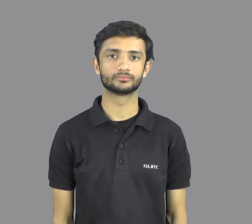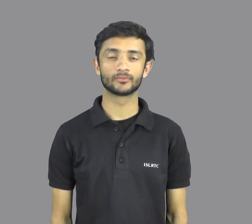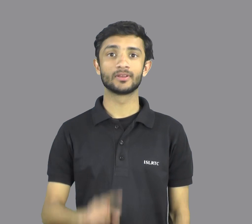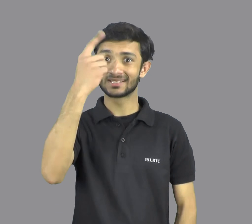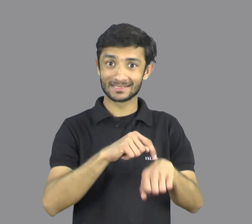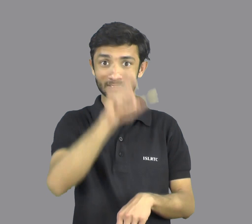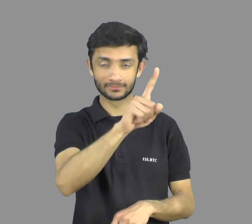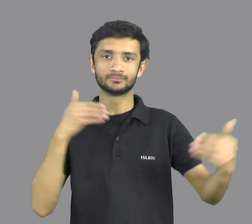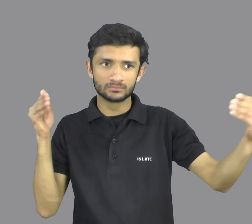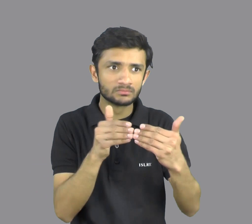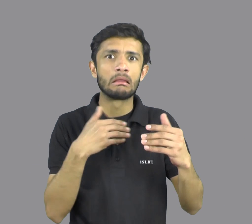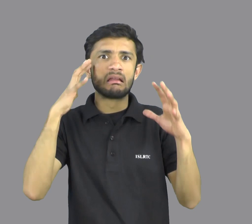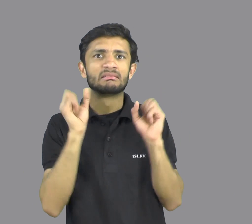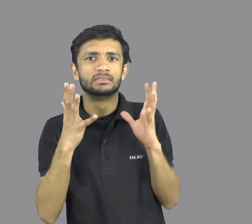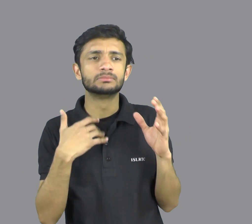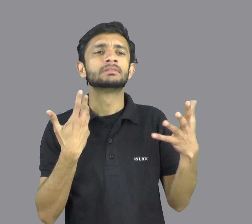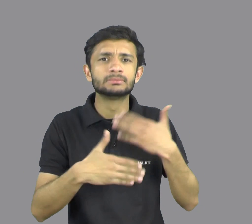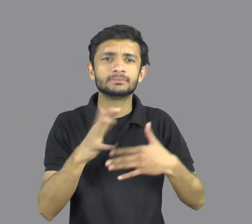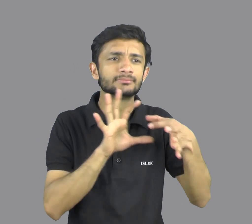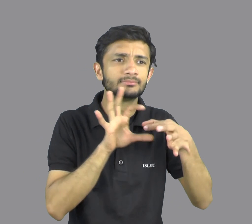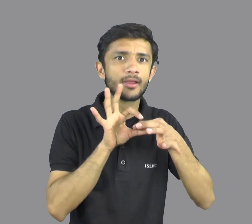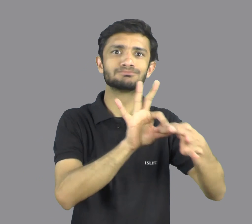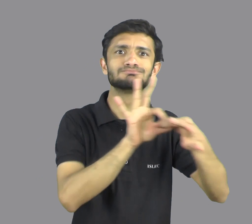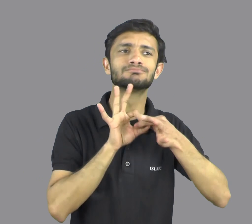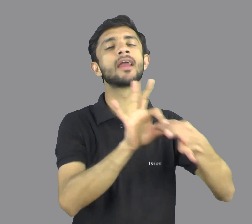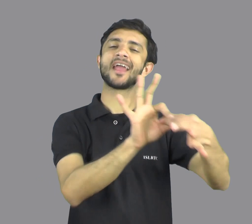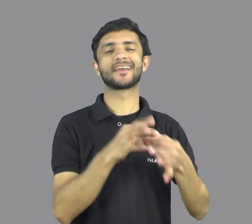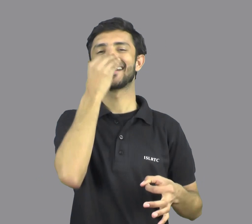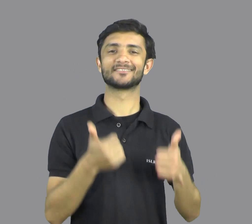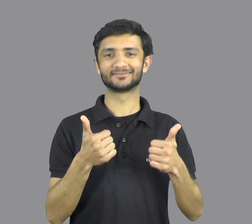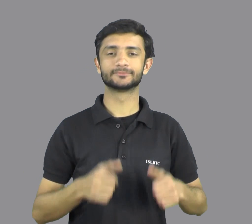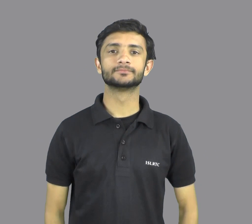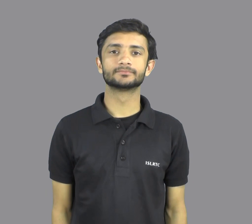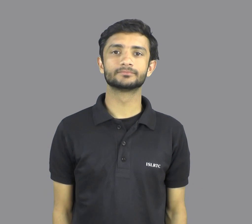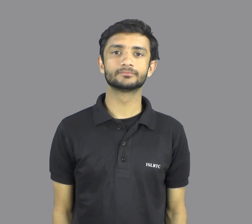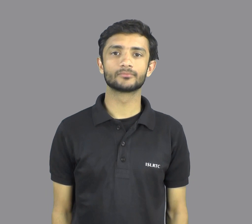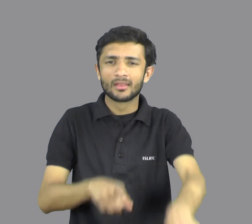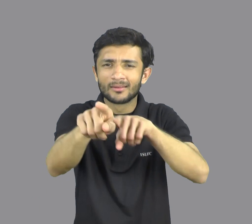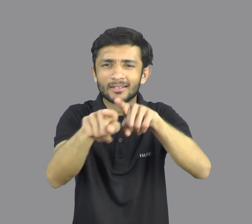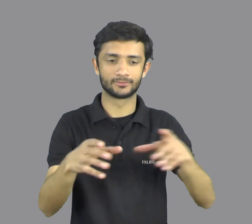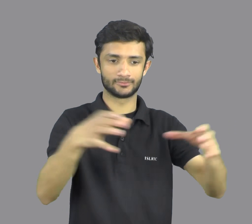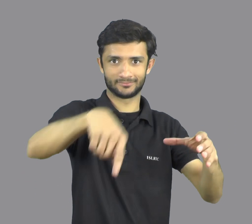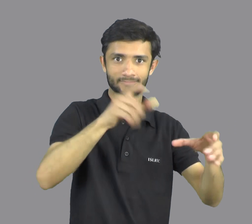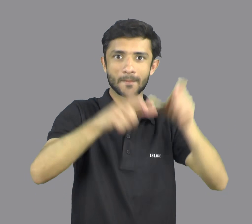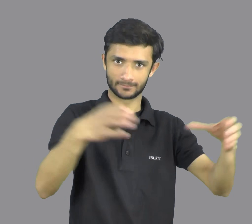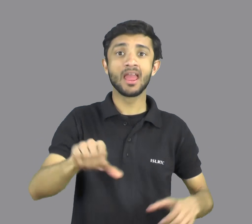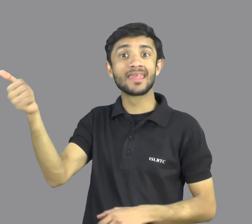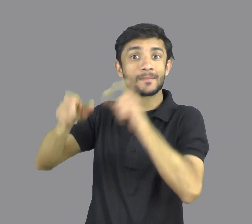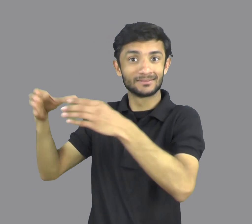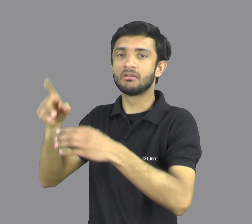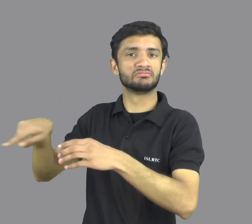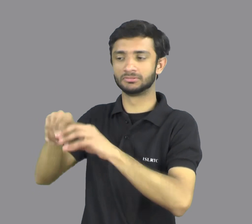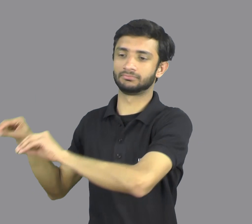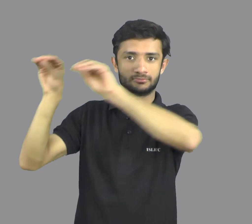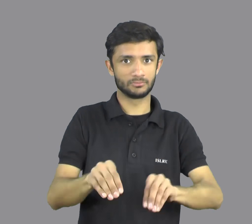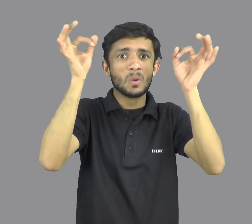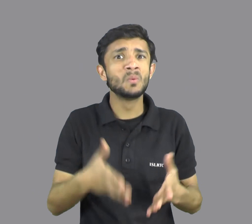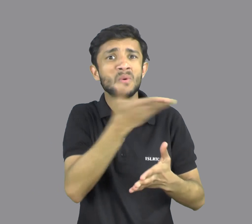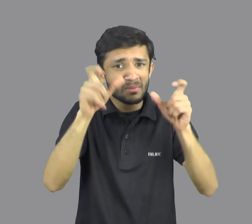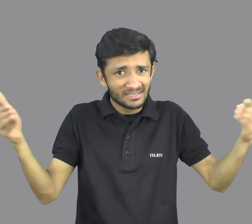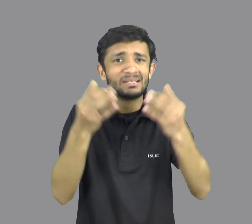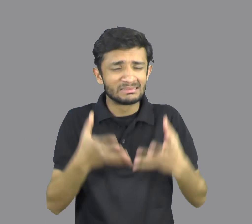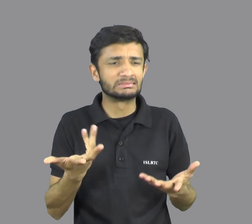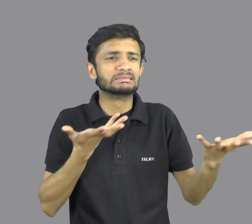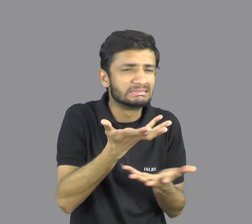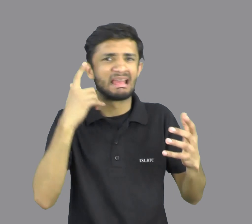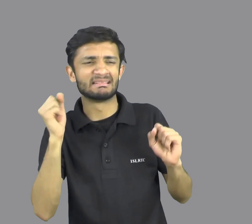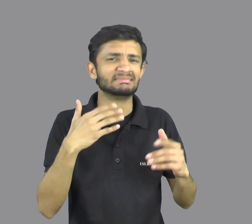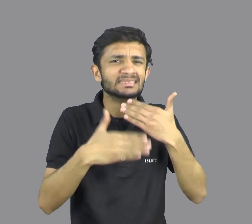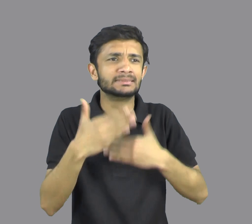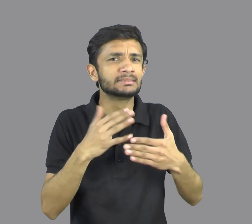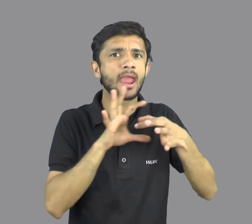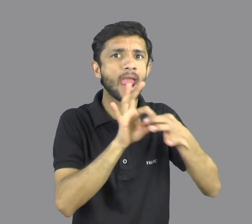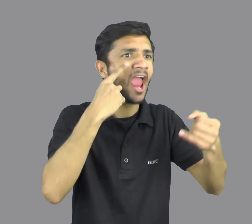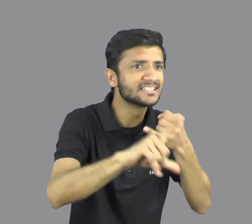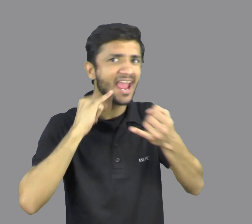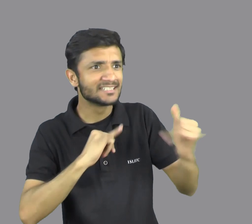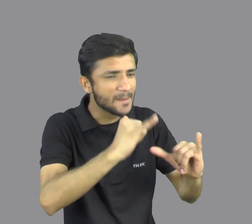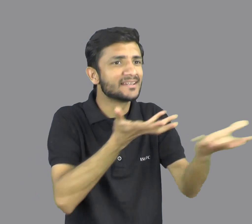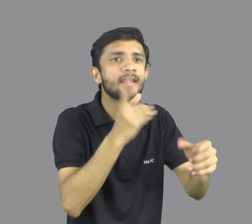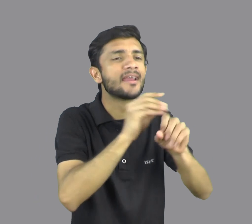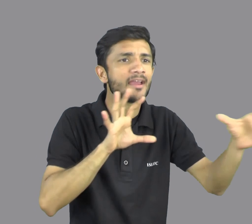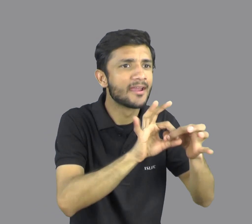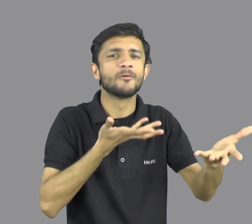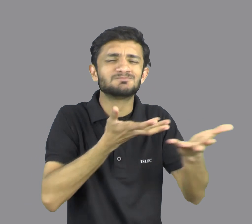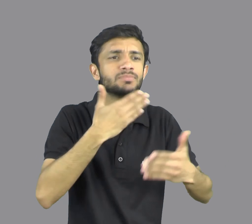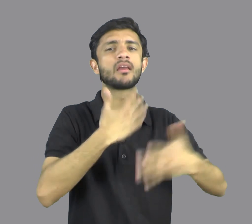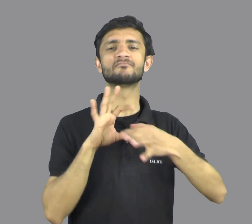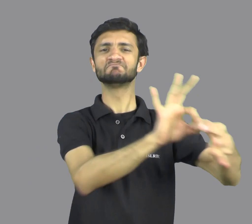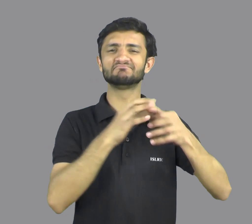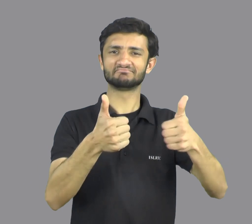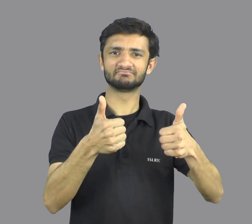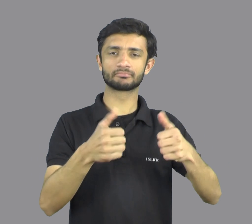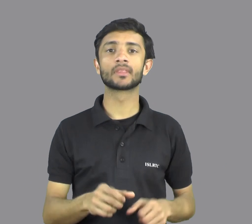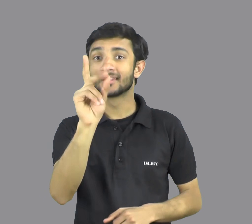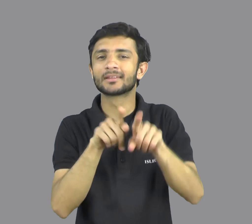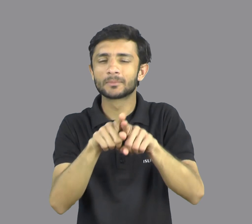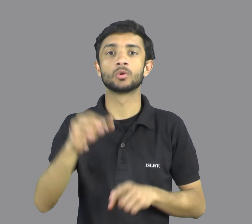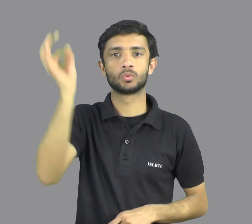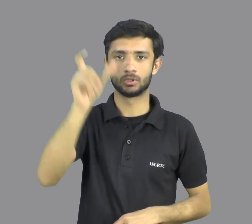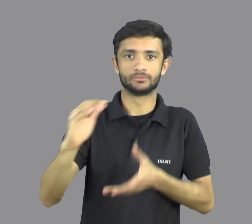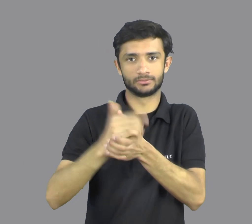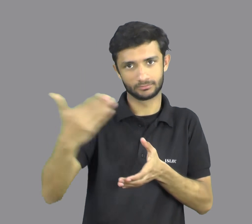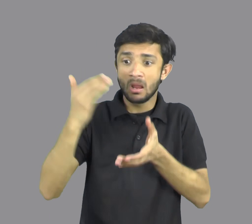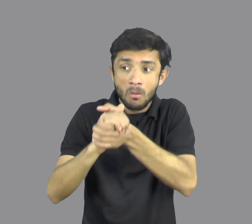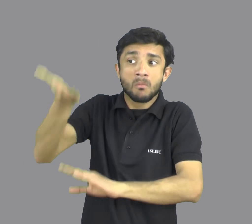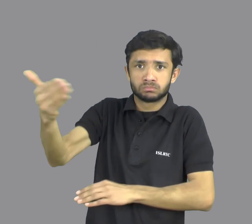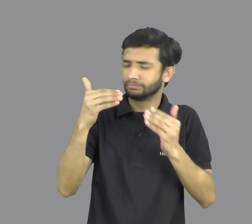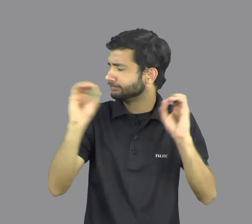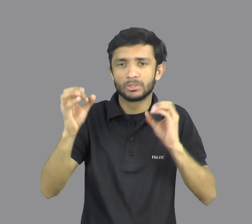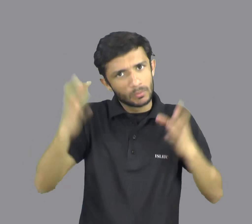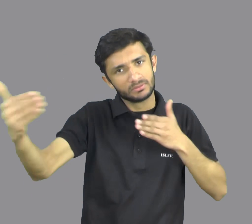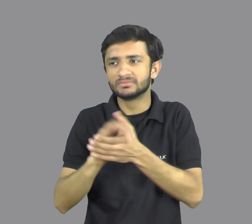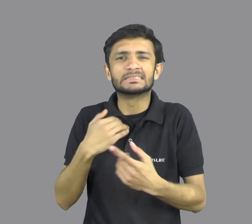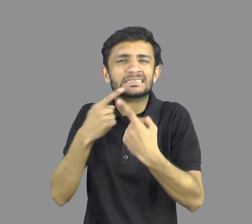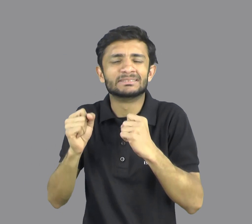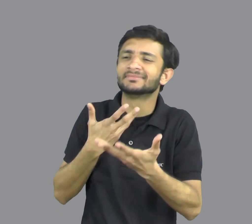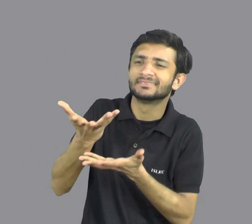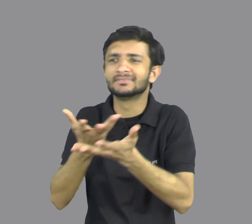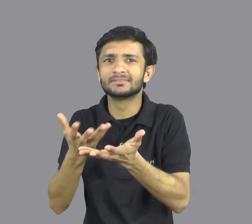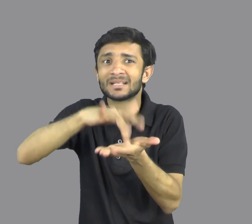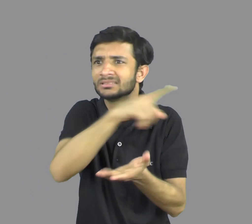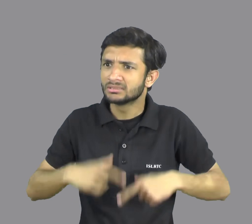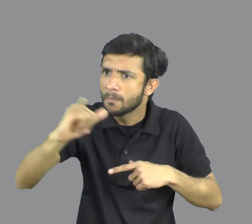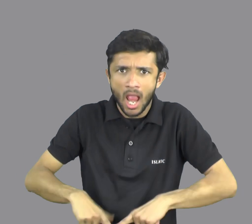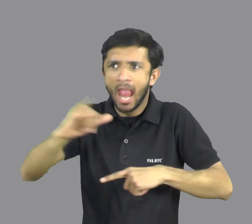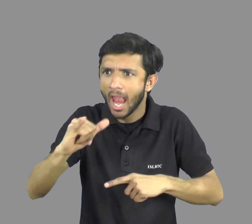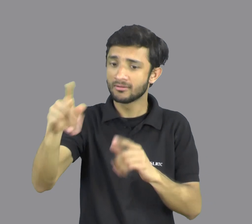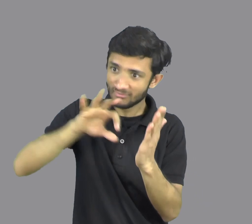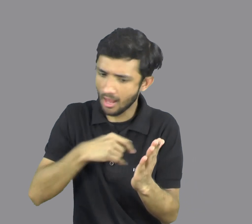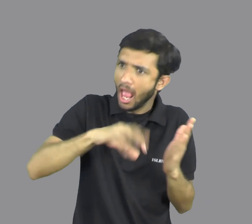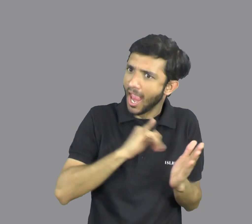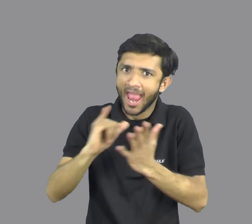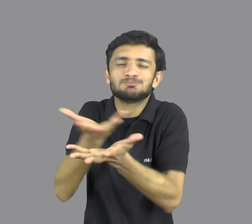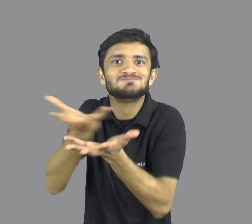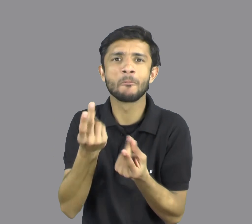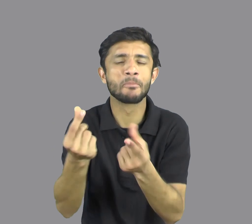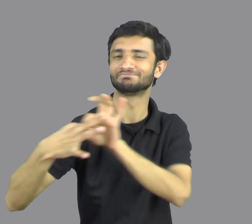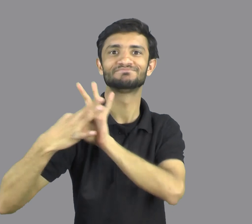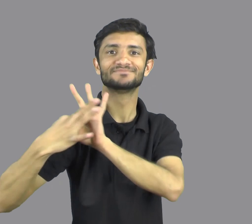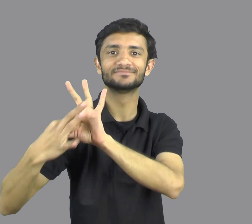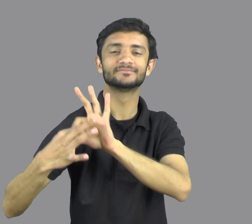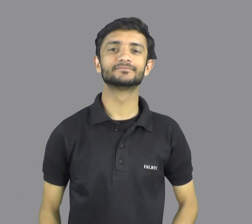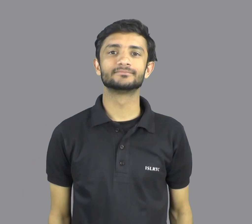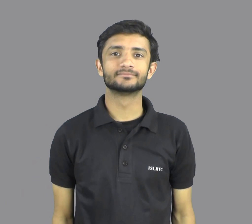Break the ice